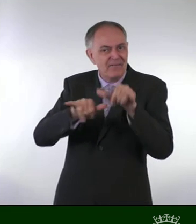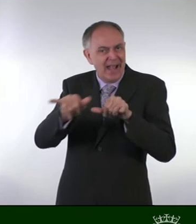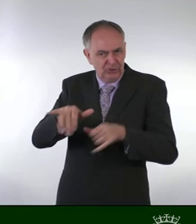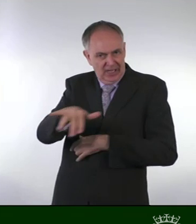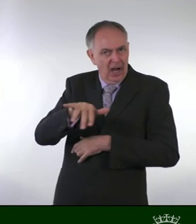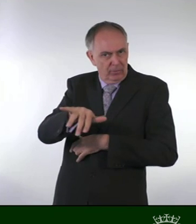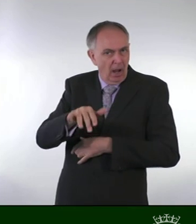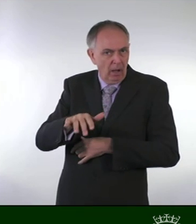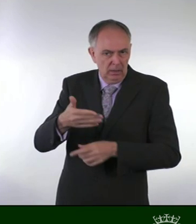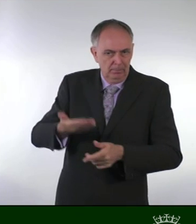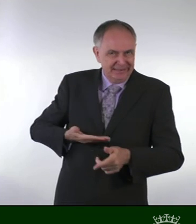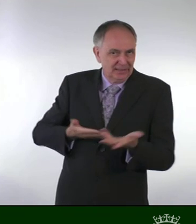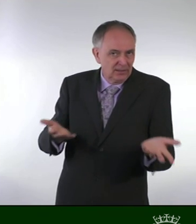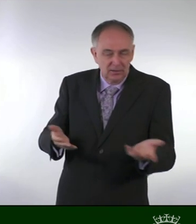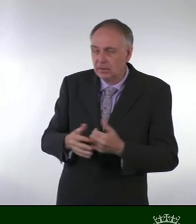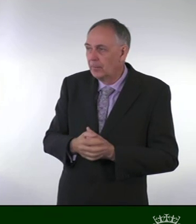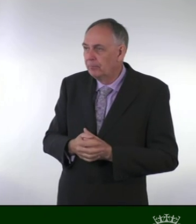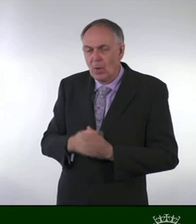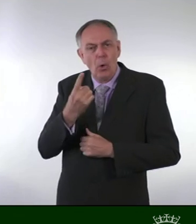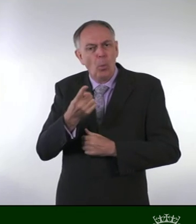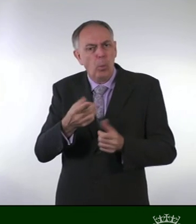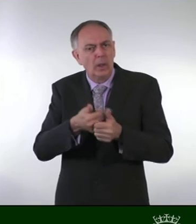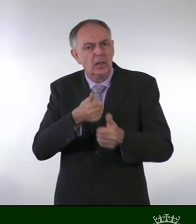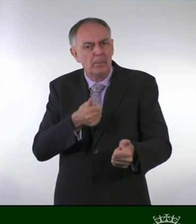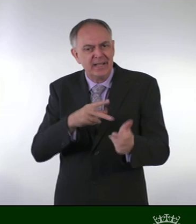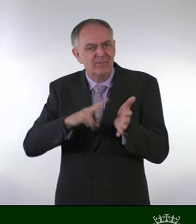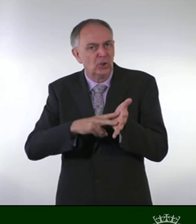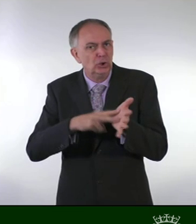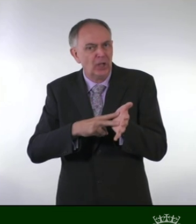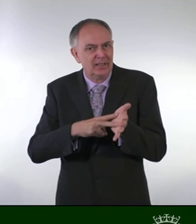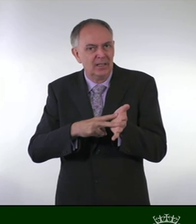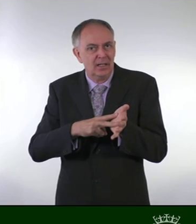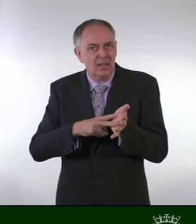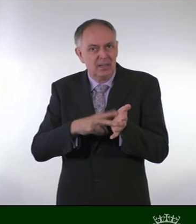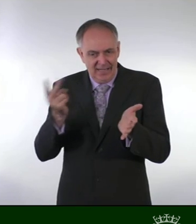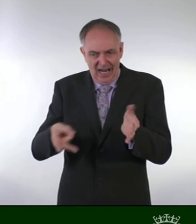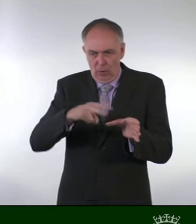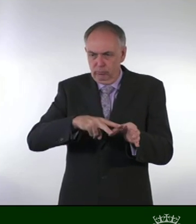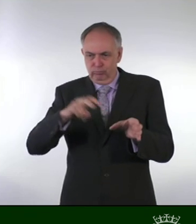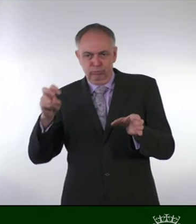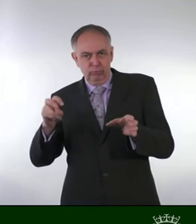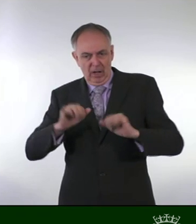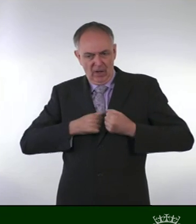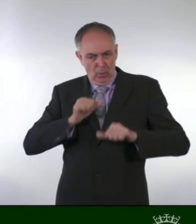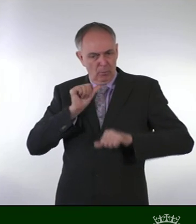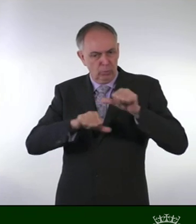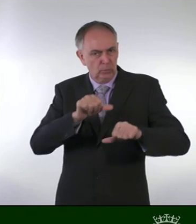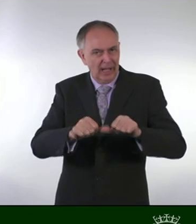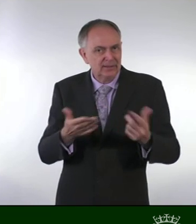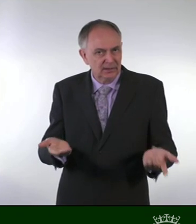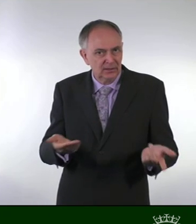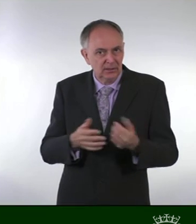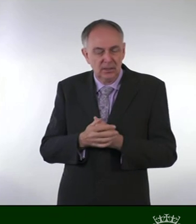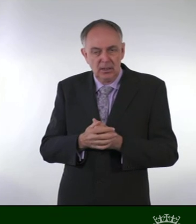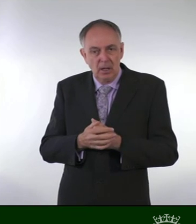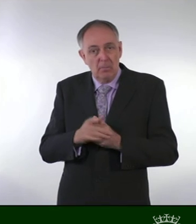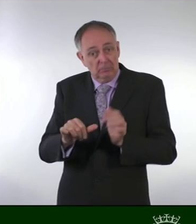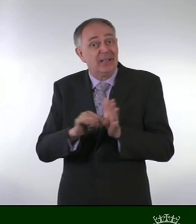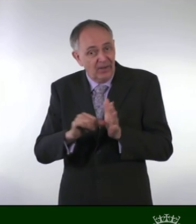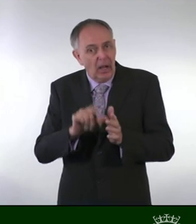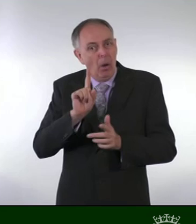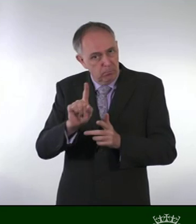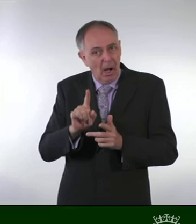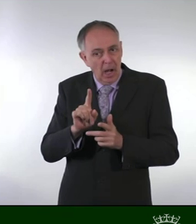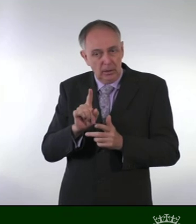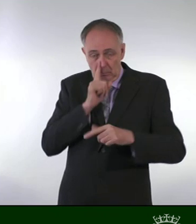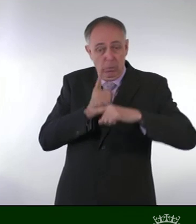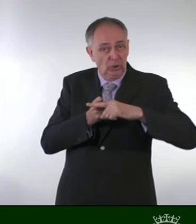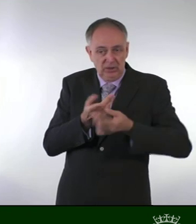One of the companies that he mentions, Virgin, has now come out of the Birch process after extremely difficult, but in the end productive conversations.